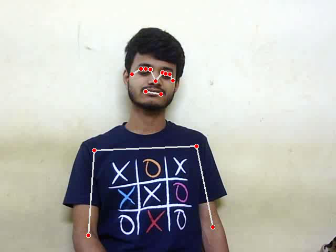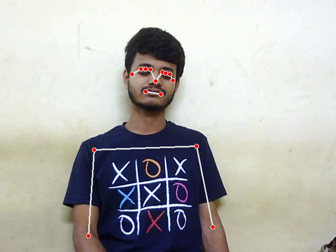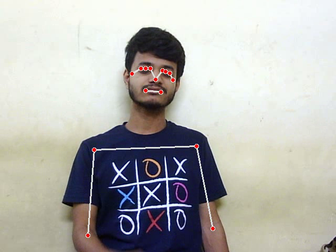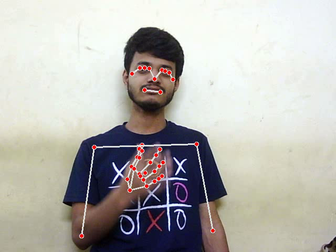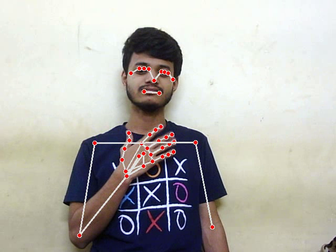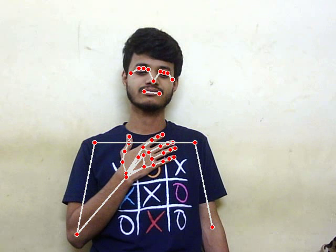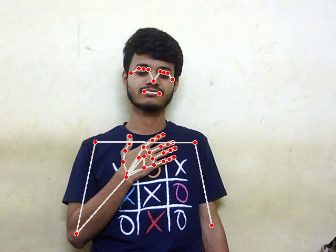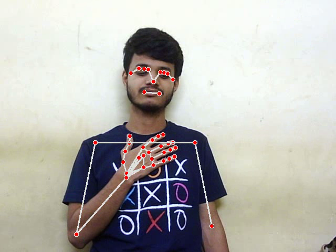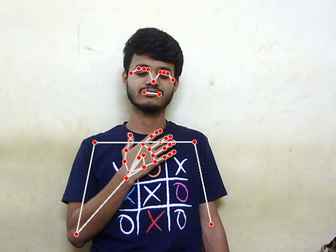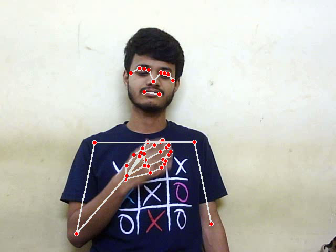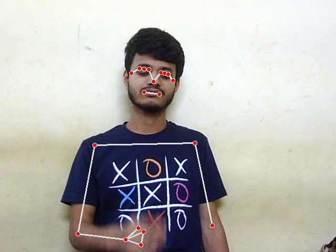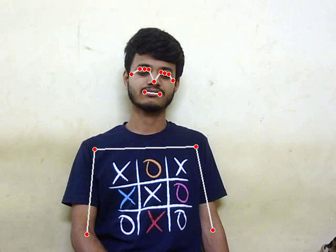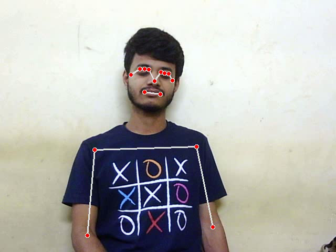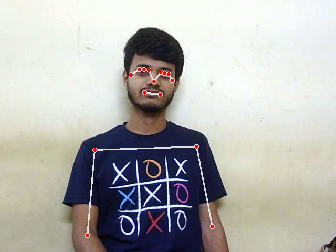my